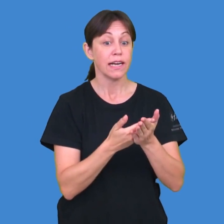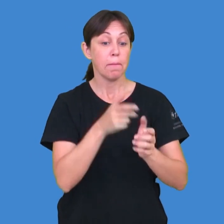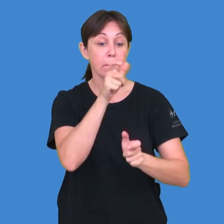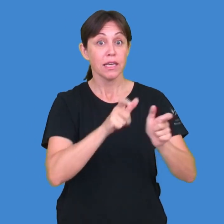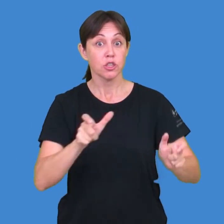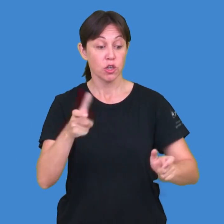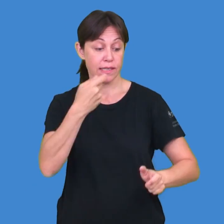persona